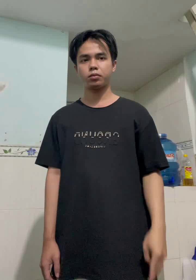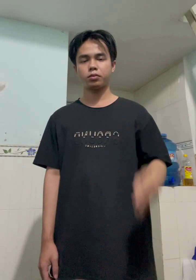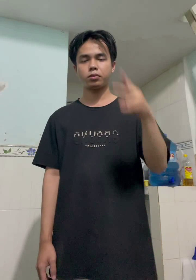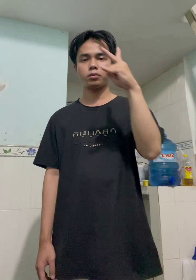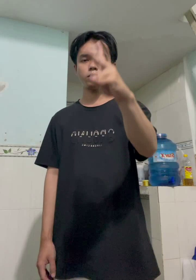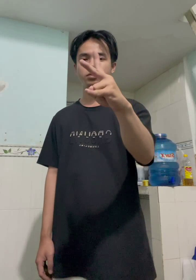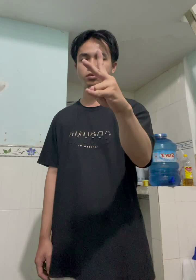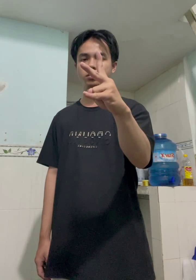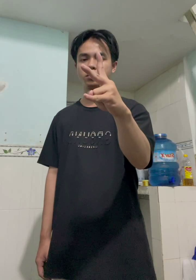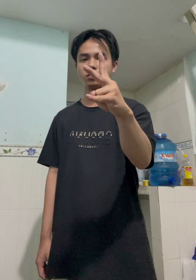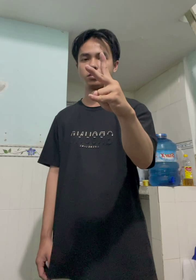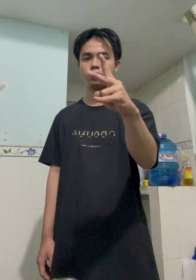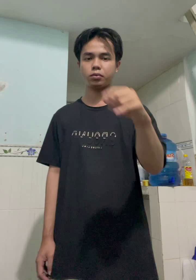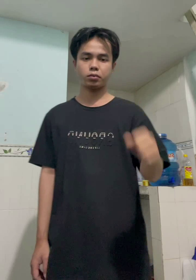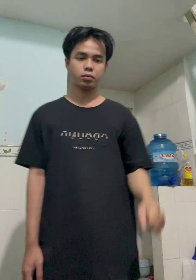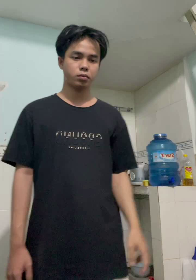h